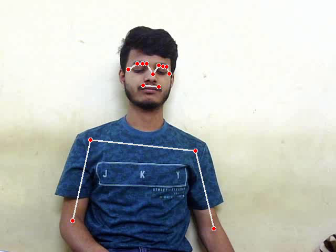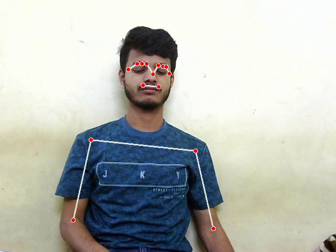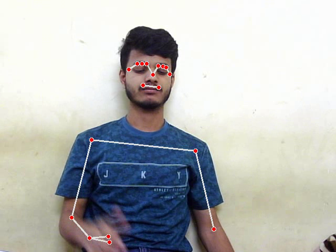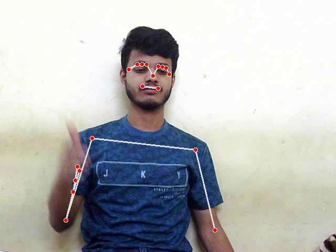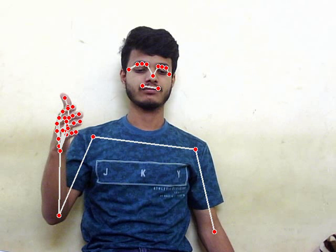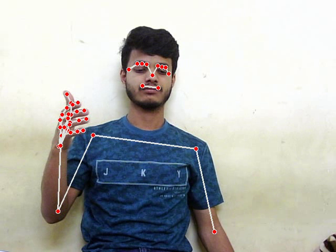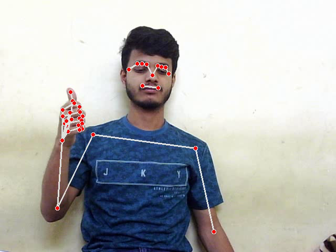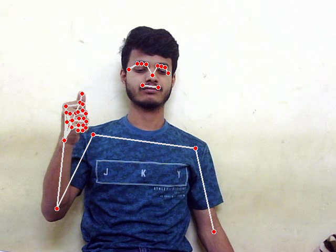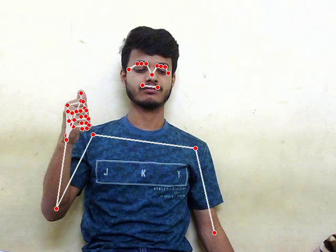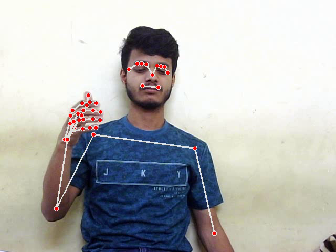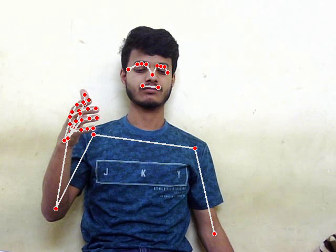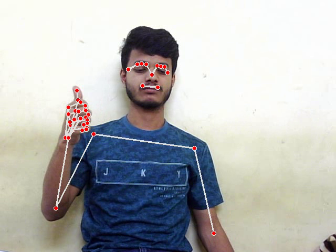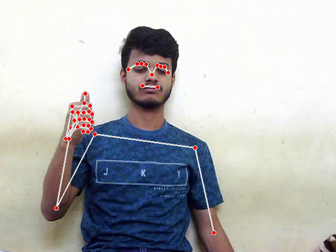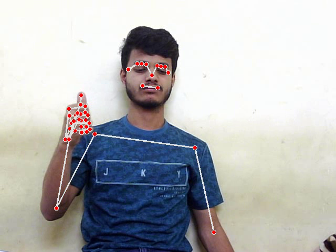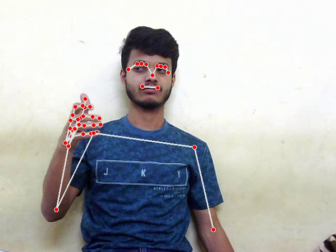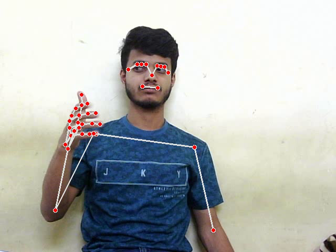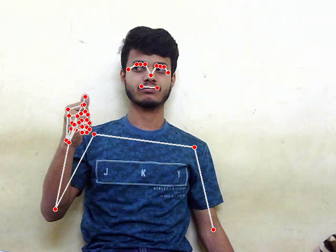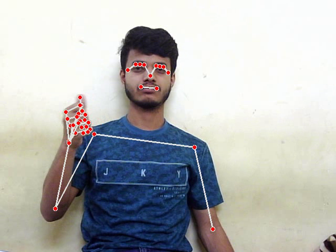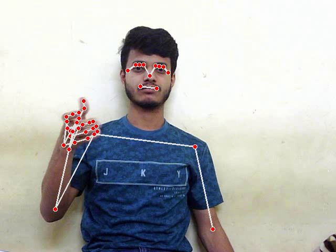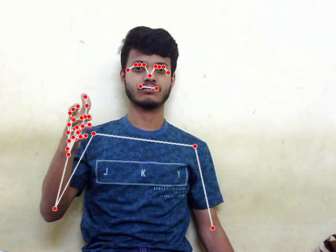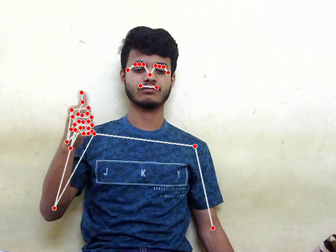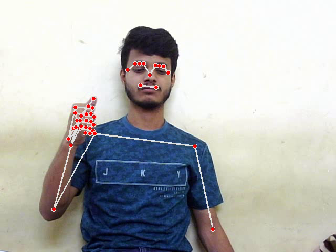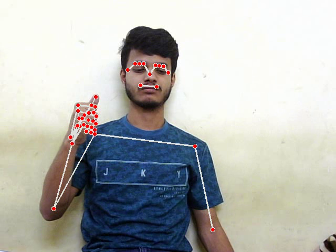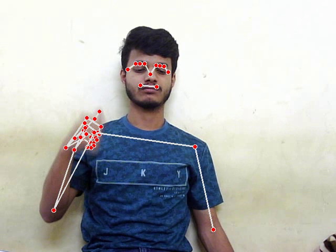milk